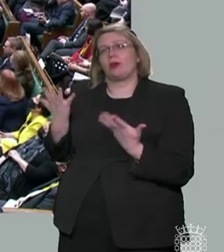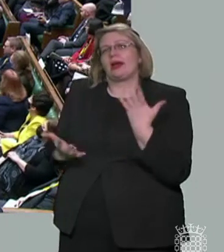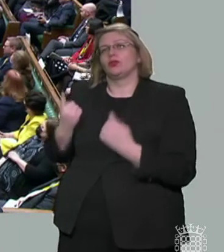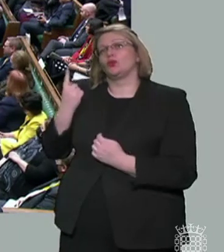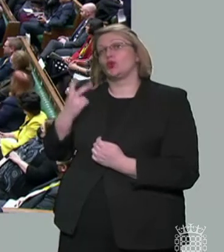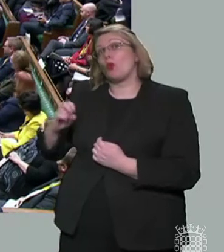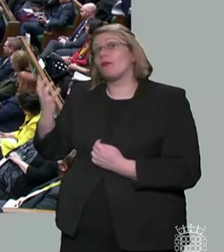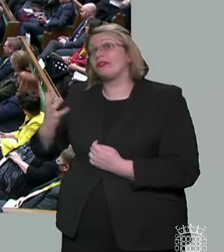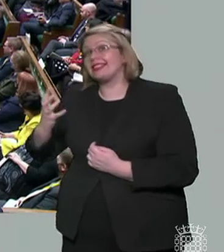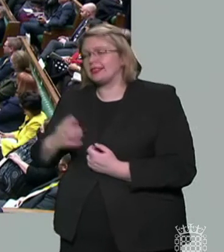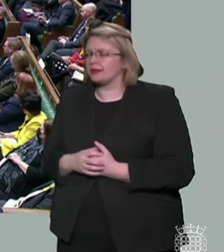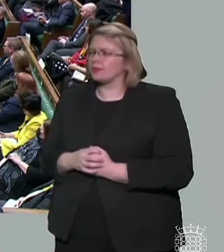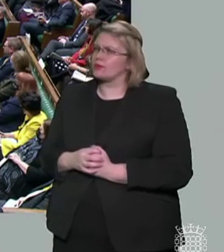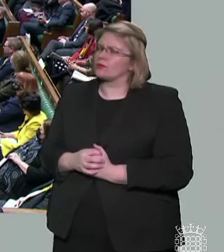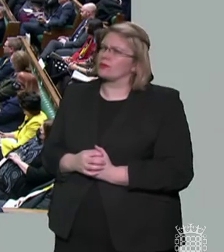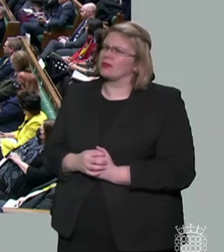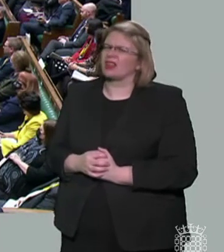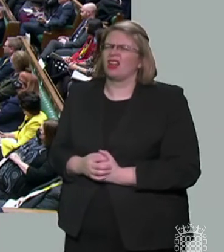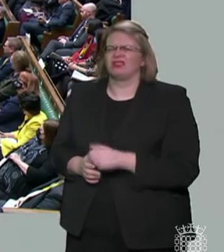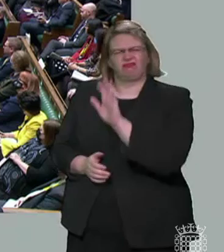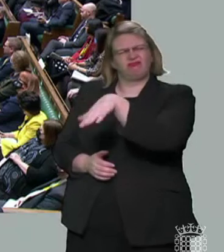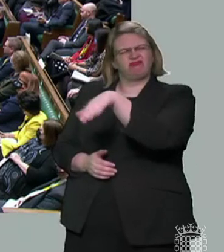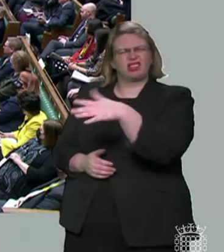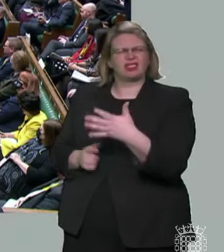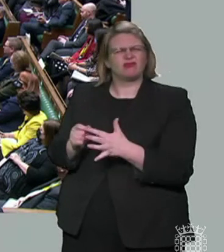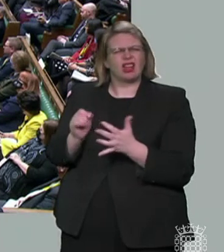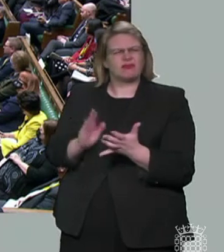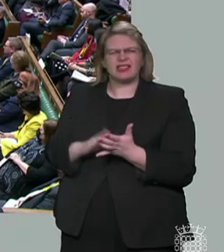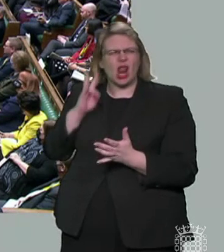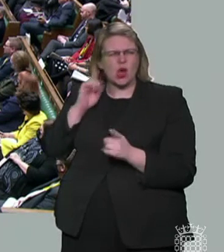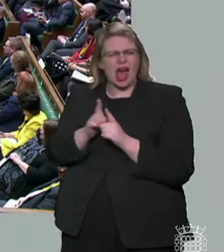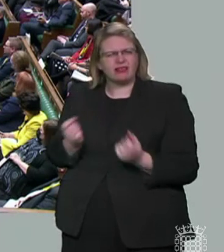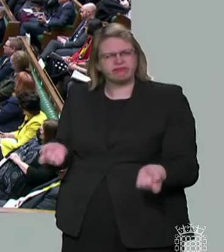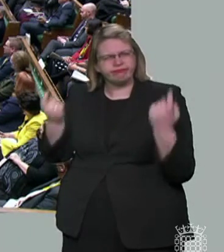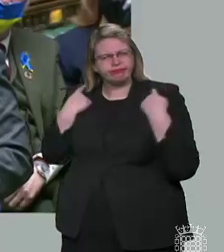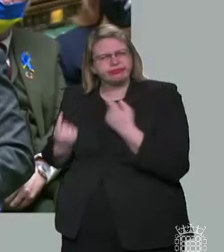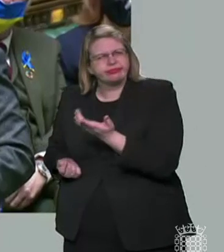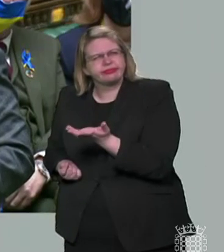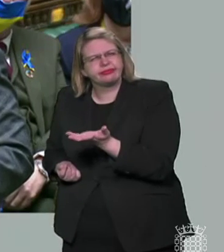I do not think the Prime Minister understands the scale of the challenge or the urgency.